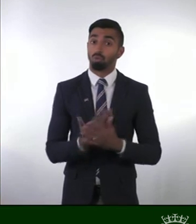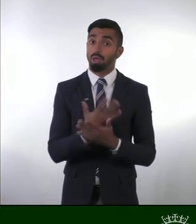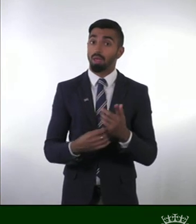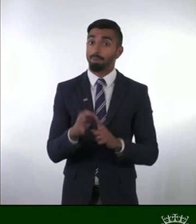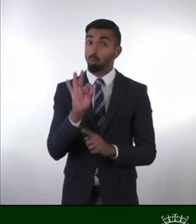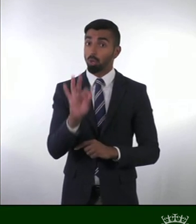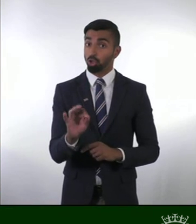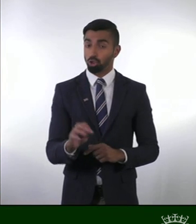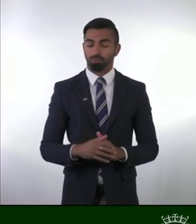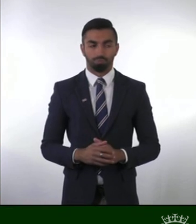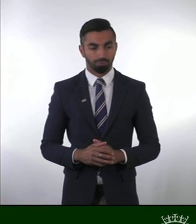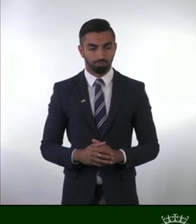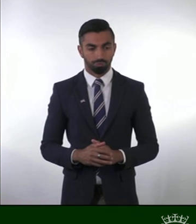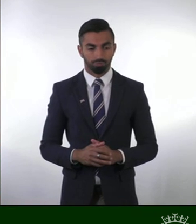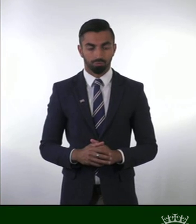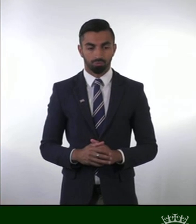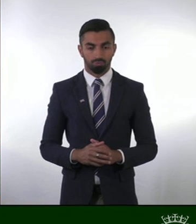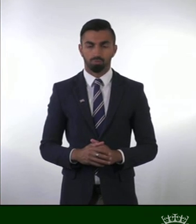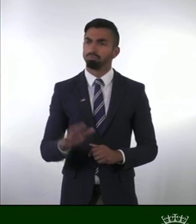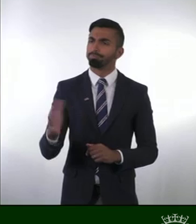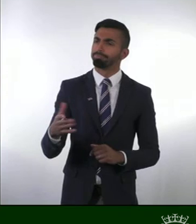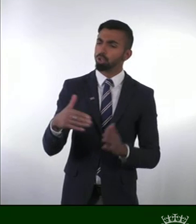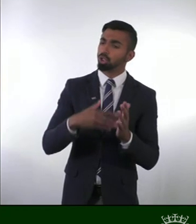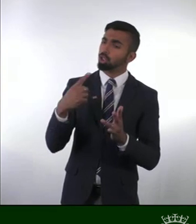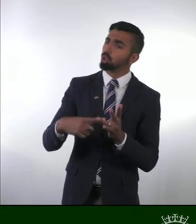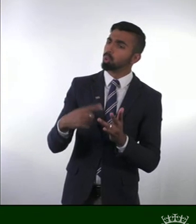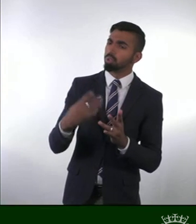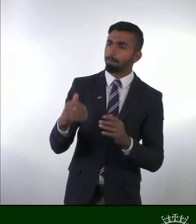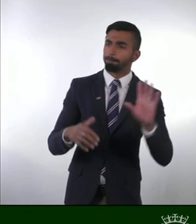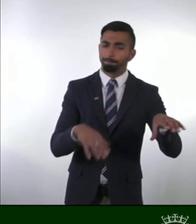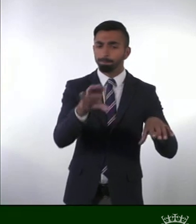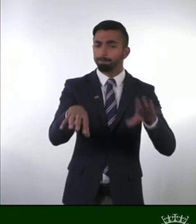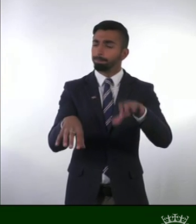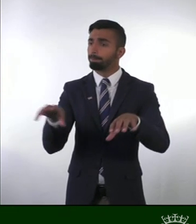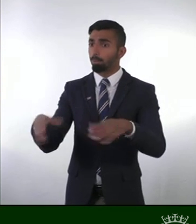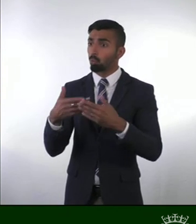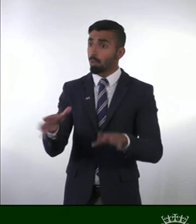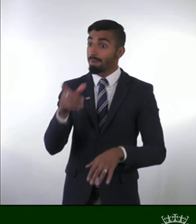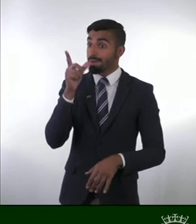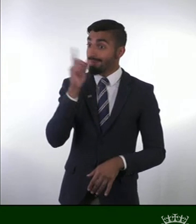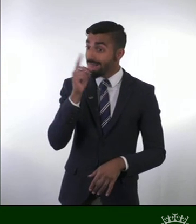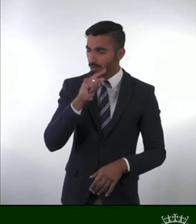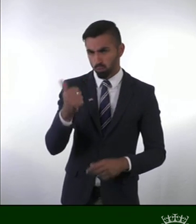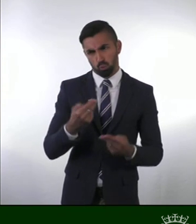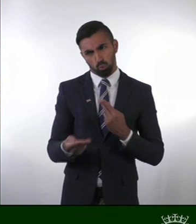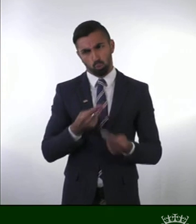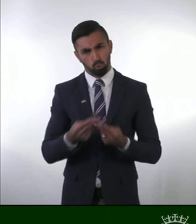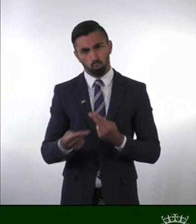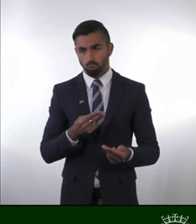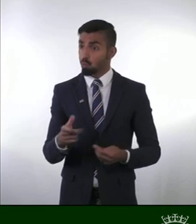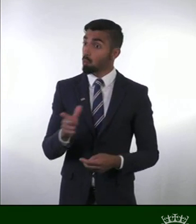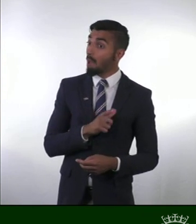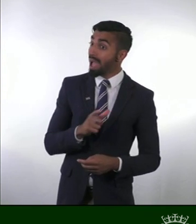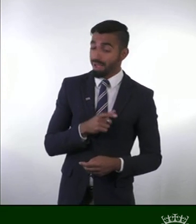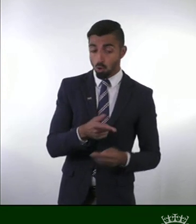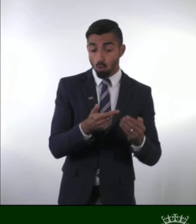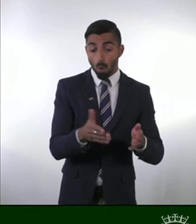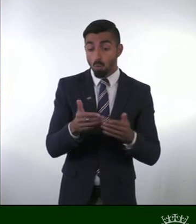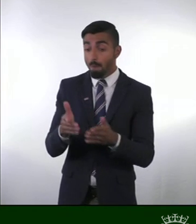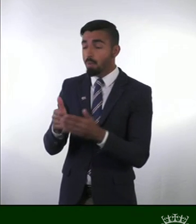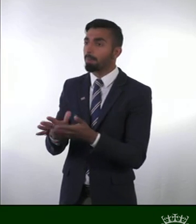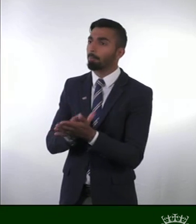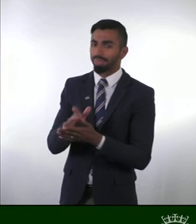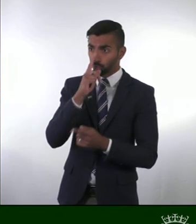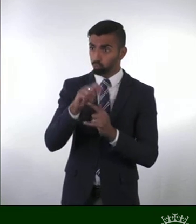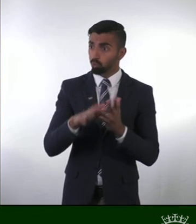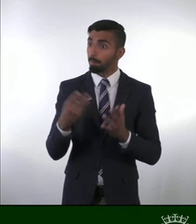Allowing zoos such as Africa Alive! near Lowestoft to reopen from 15 June is very good news, as it provides them with a realistic chance of survival.